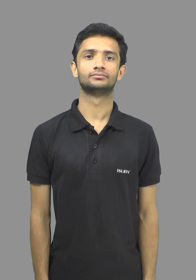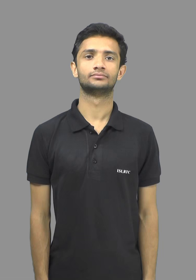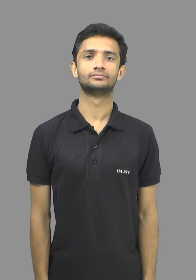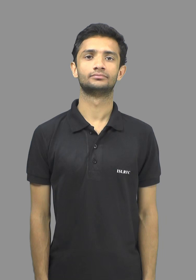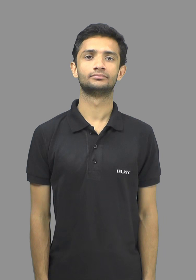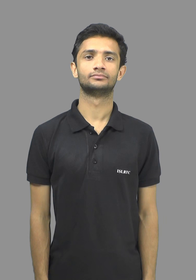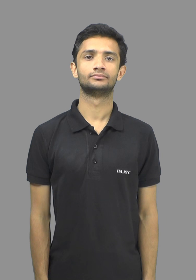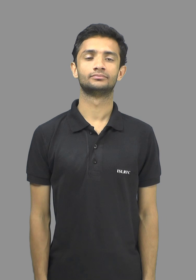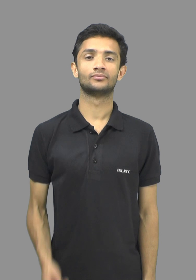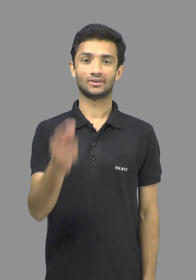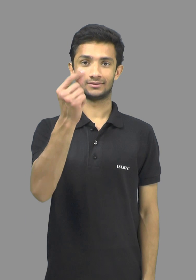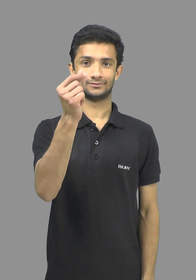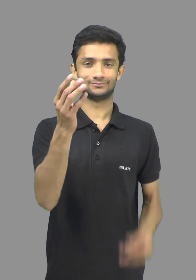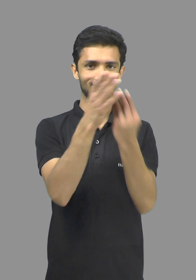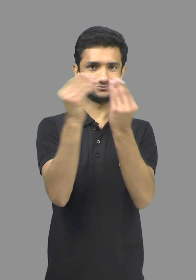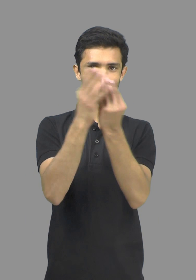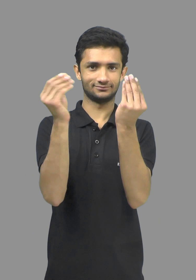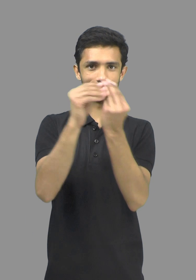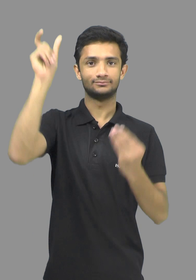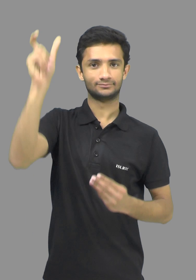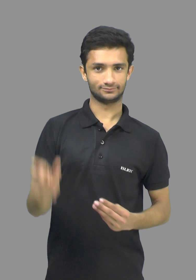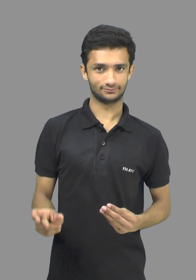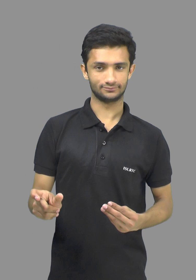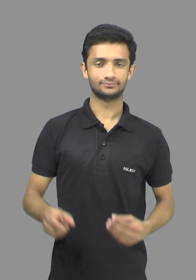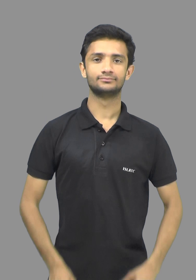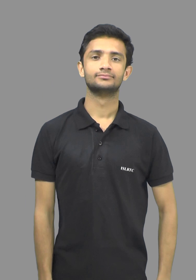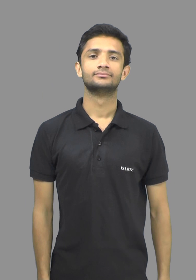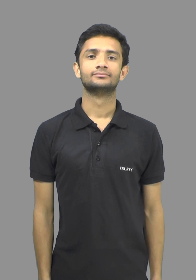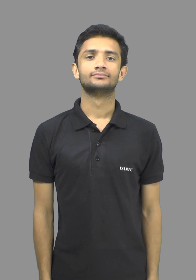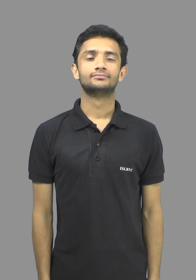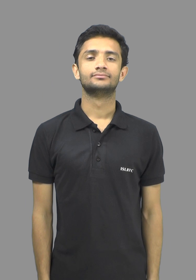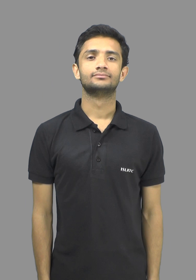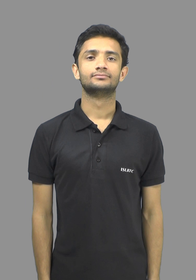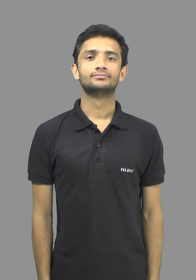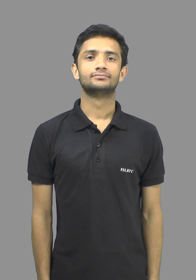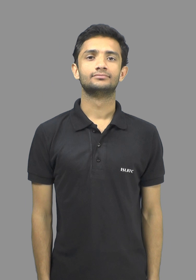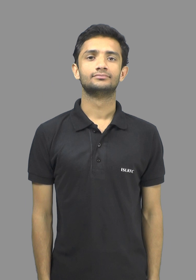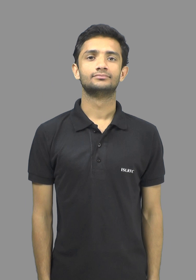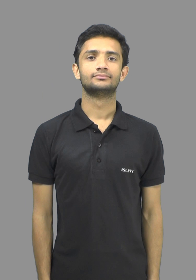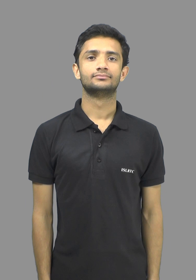Cashier